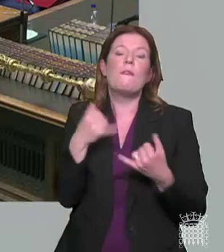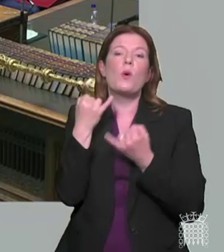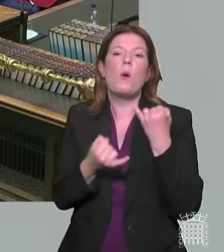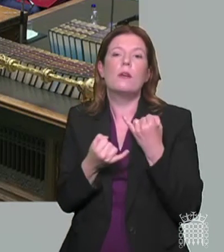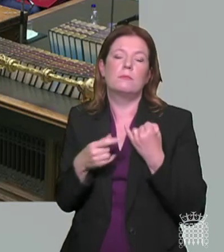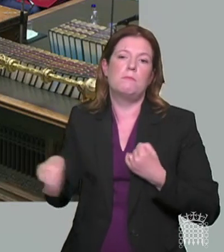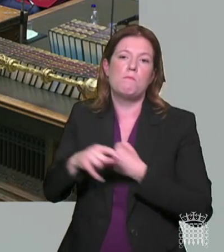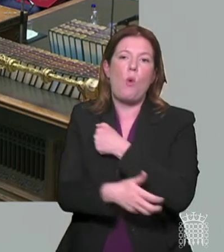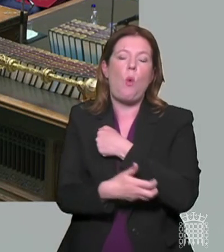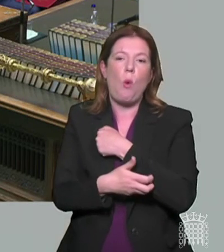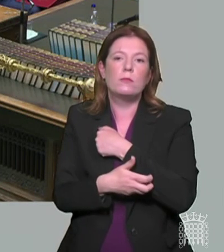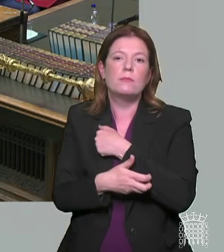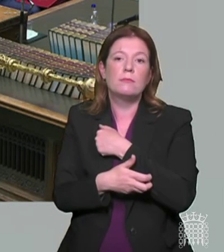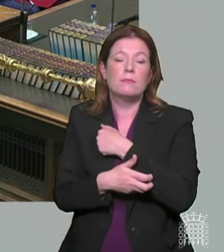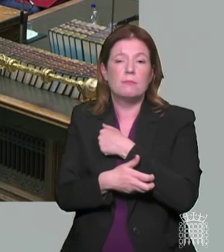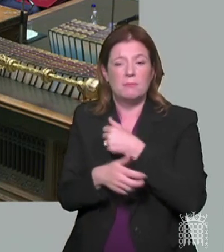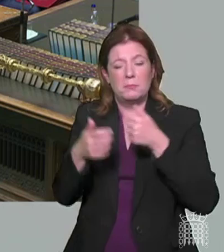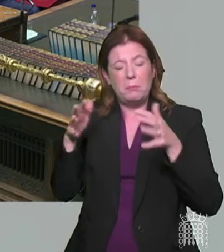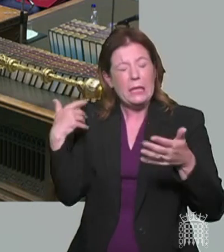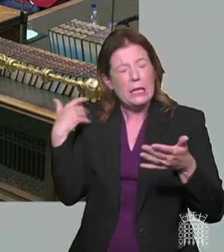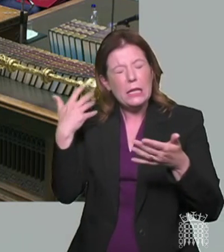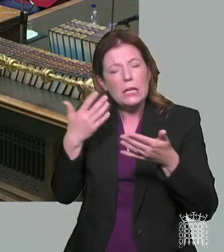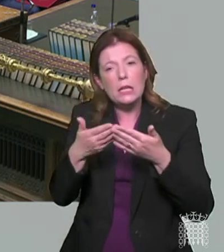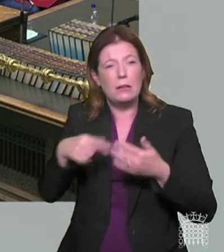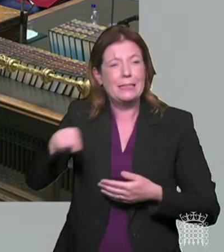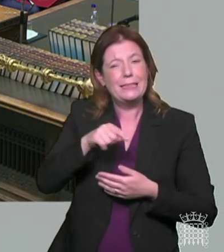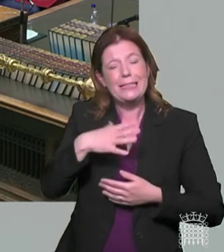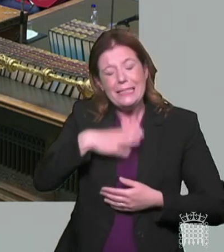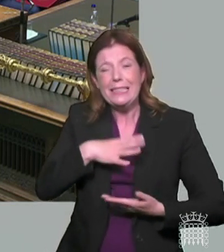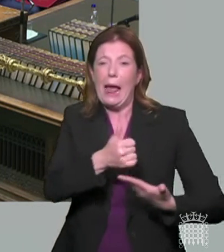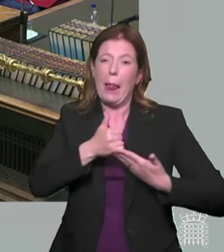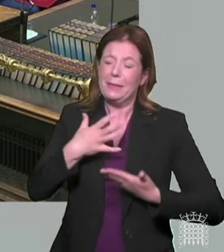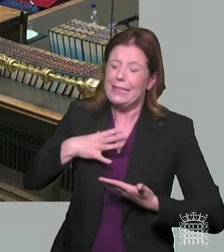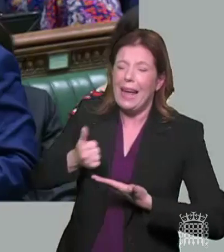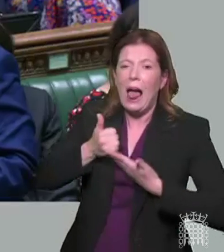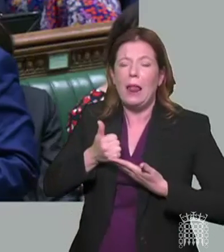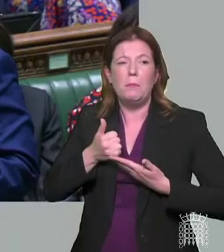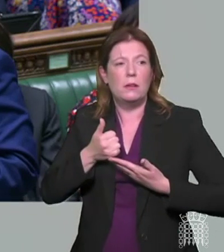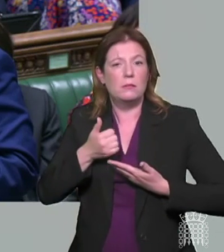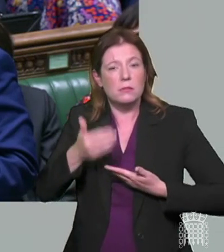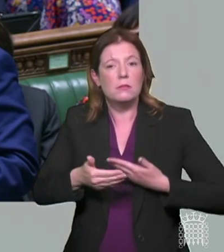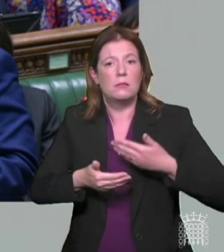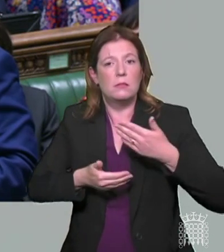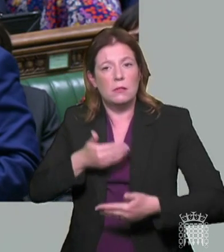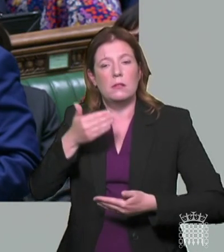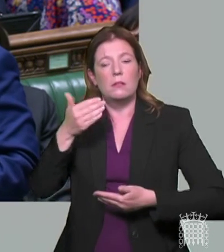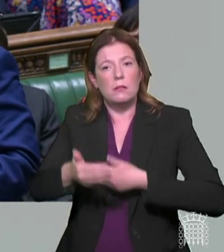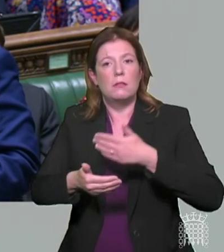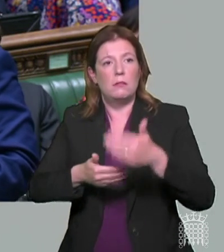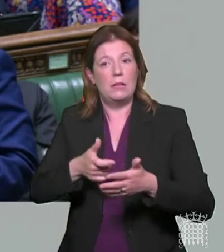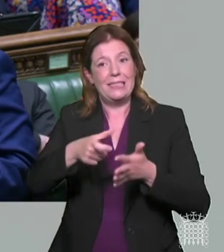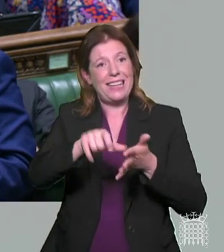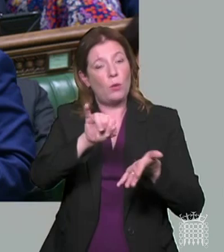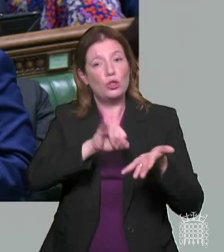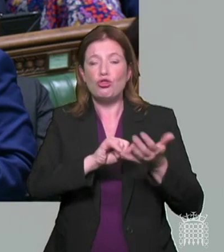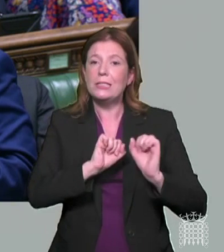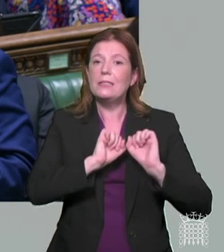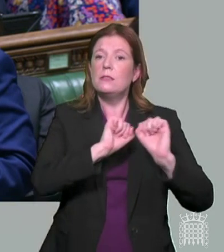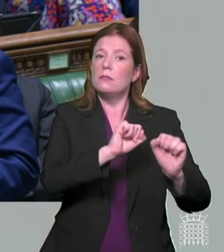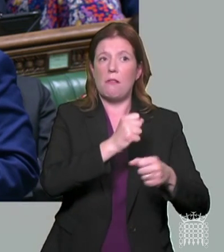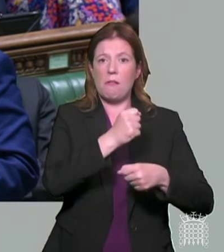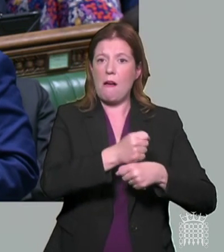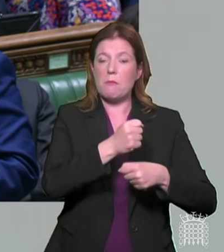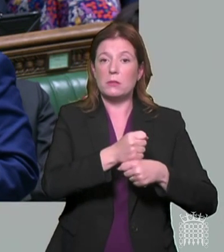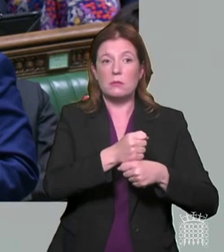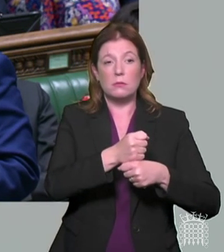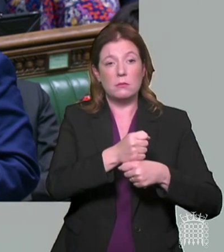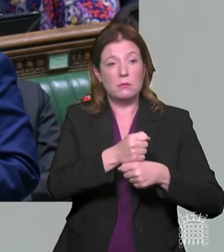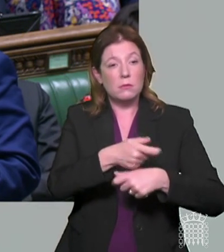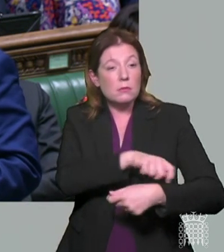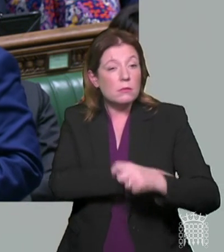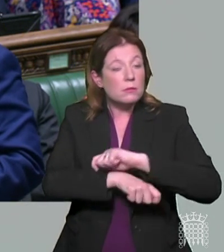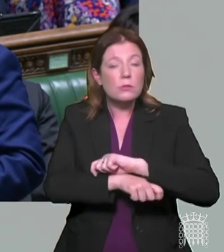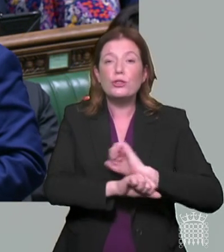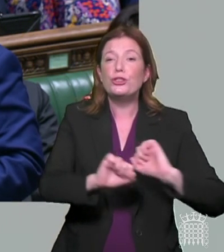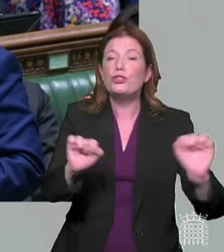For months, people have been crying out for support, but, month after month, a distracted Downing Street has failed to lift a finger to help.